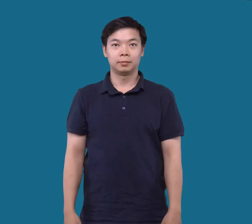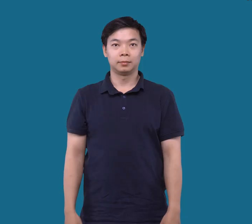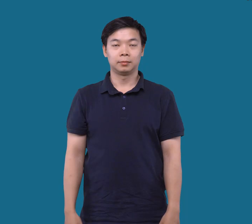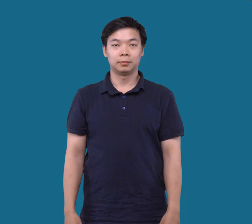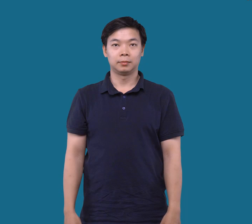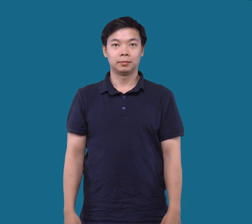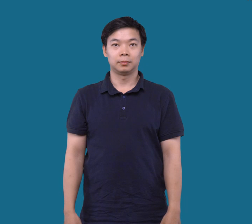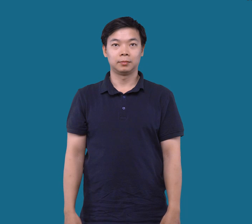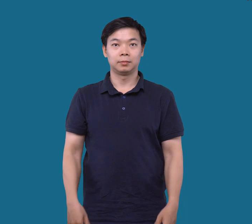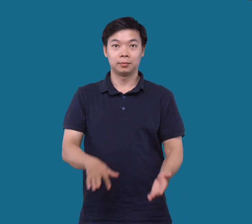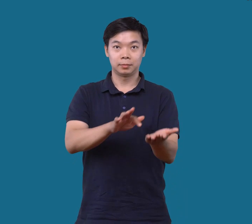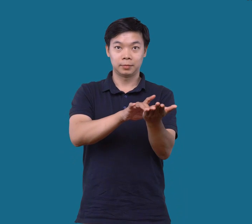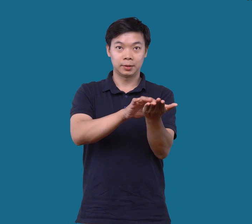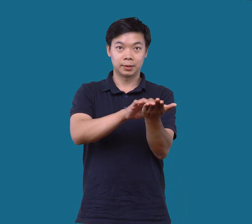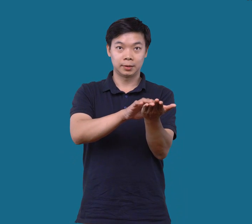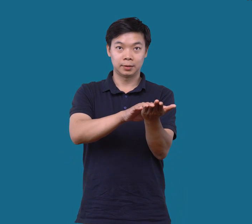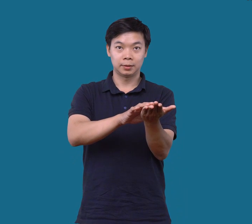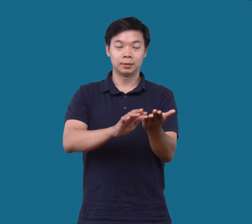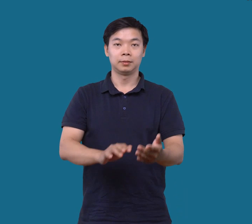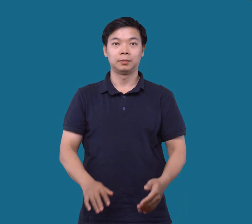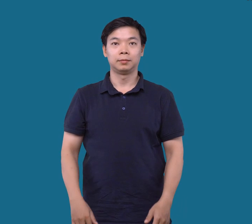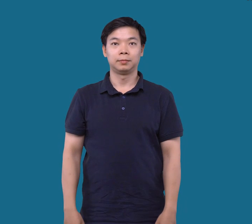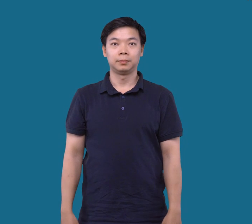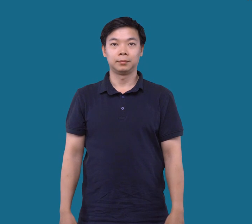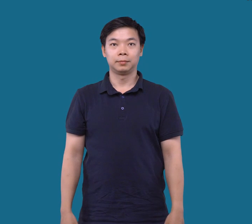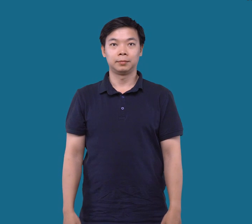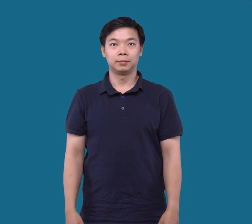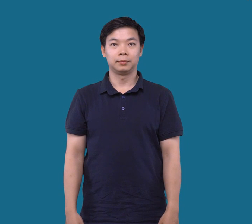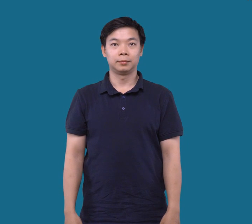máy tính bỏ túi